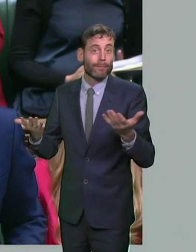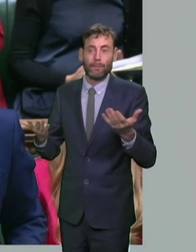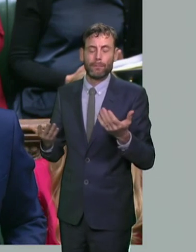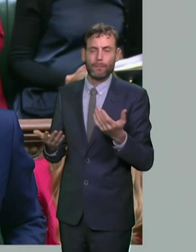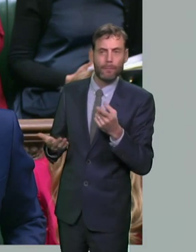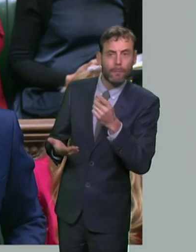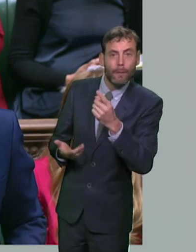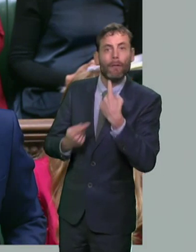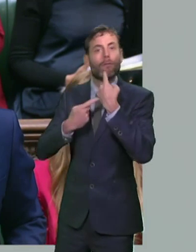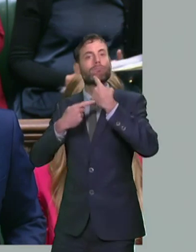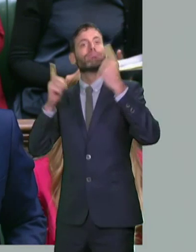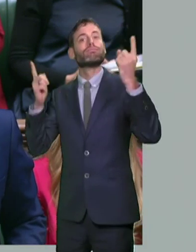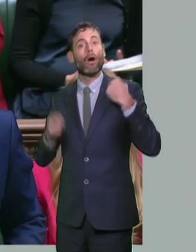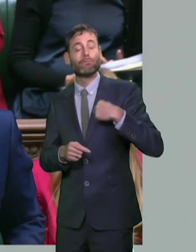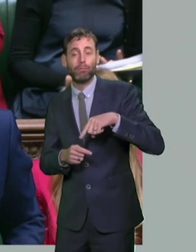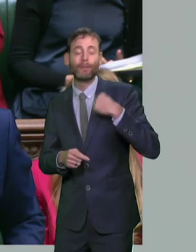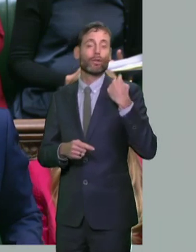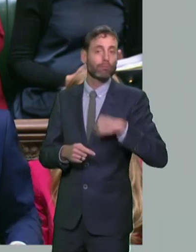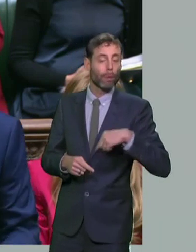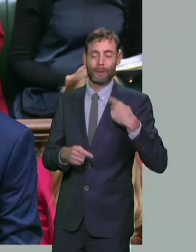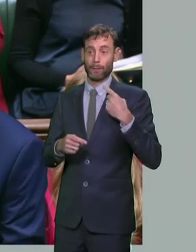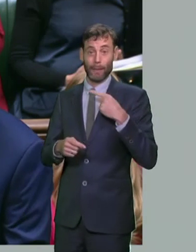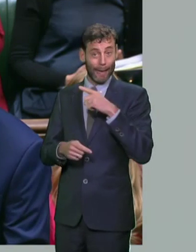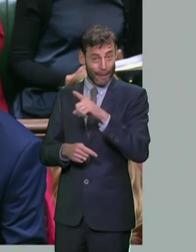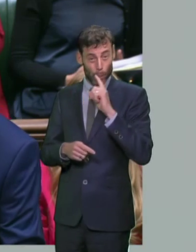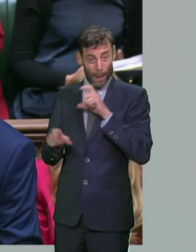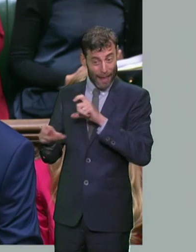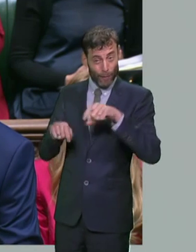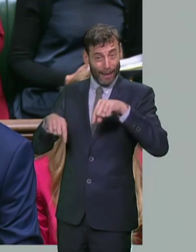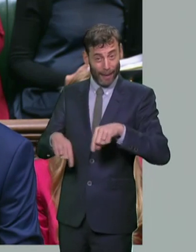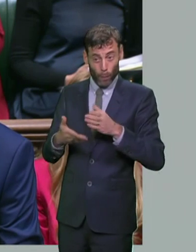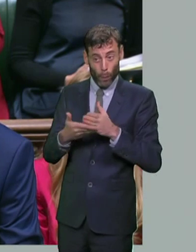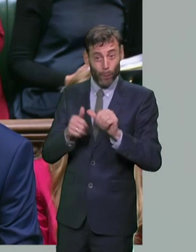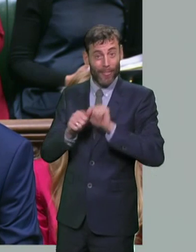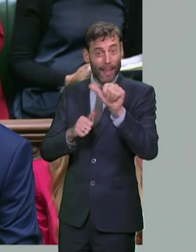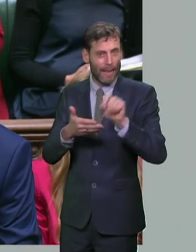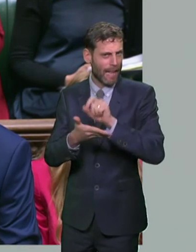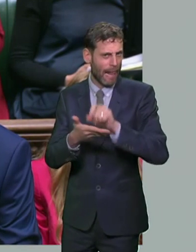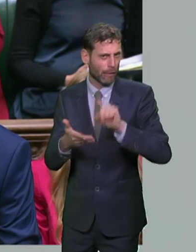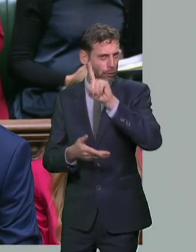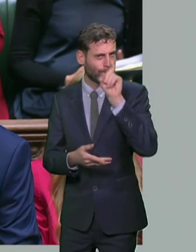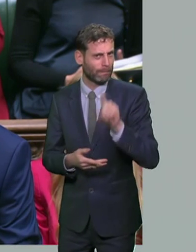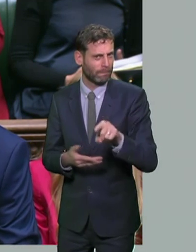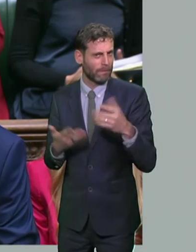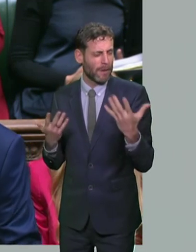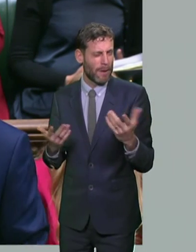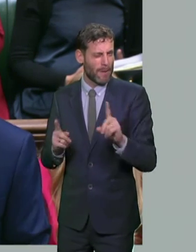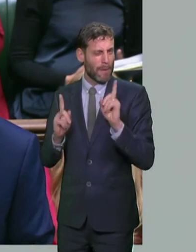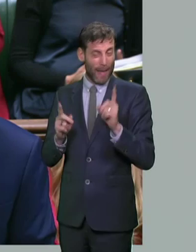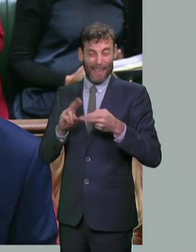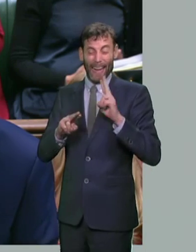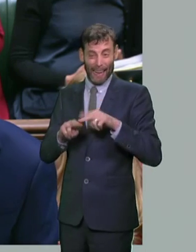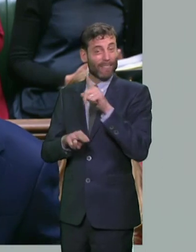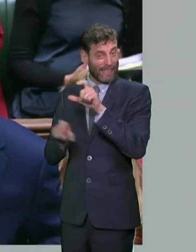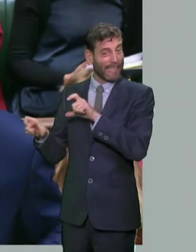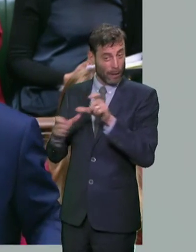Who knows if he will make it to the next election, but if he does, how does he expect anyone to take him and his promises seriously?